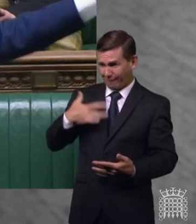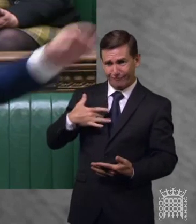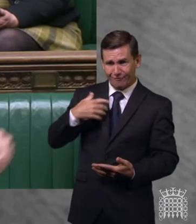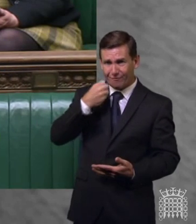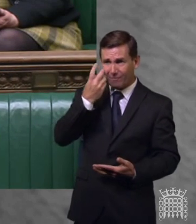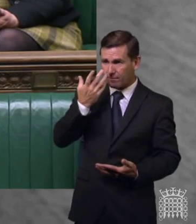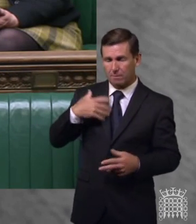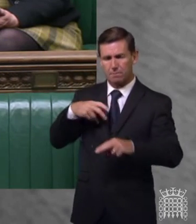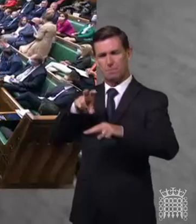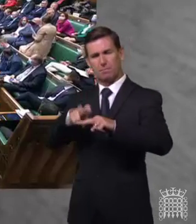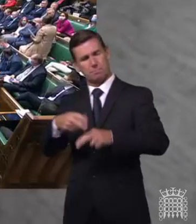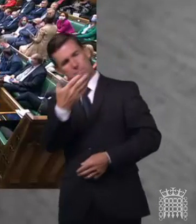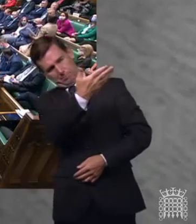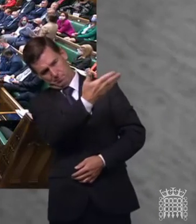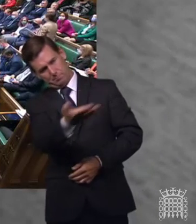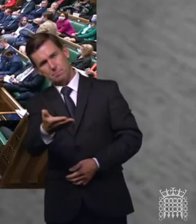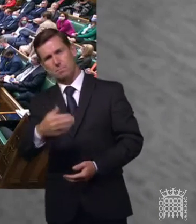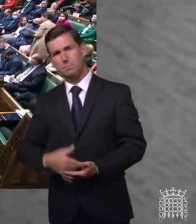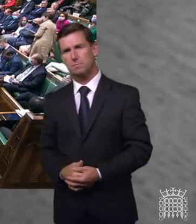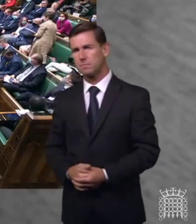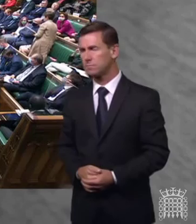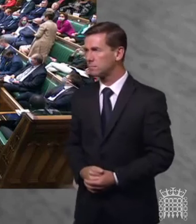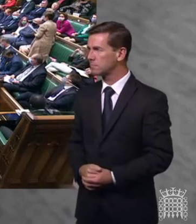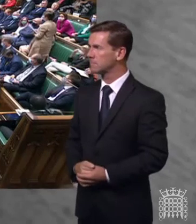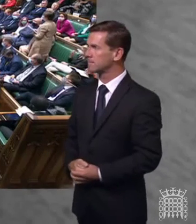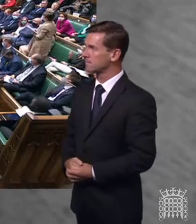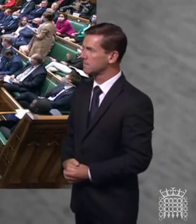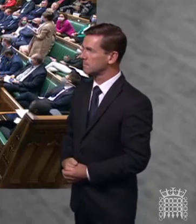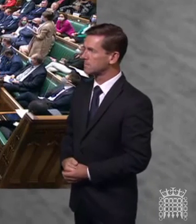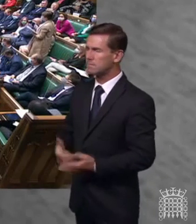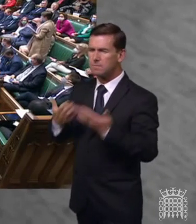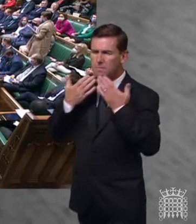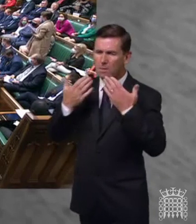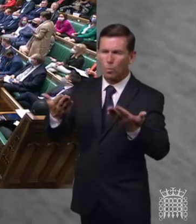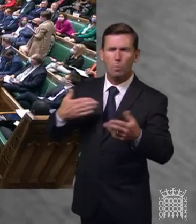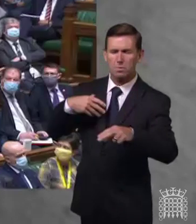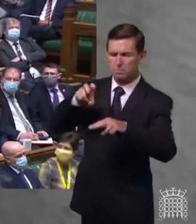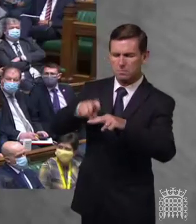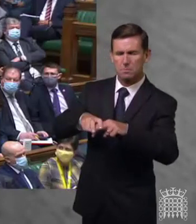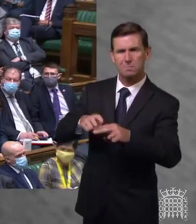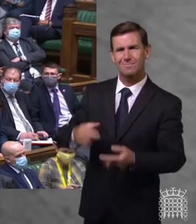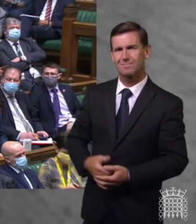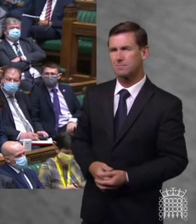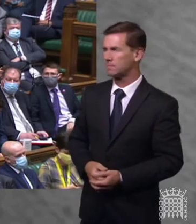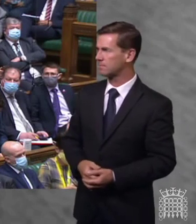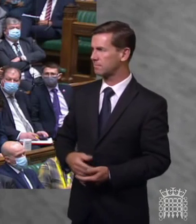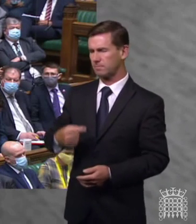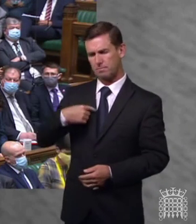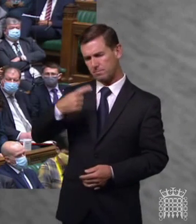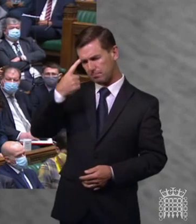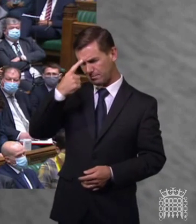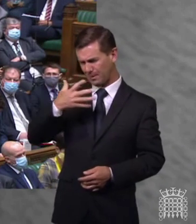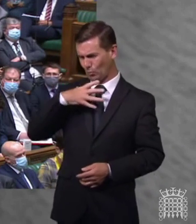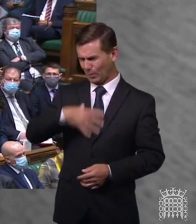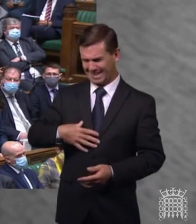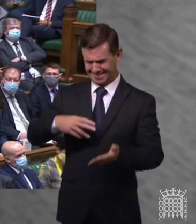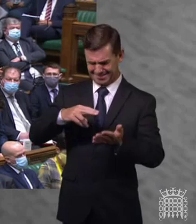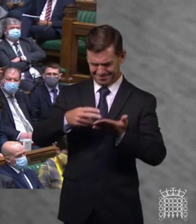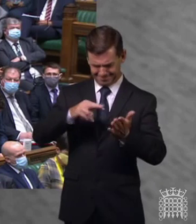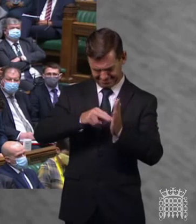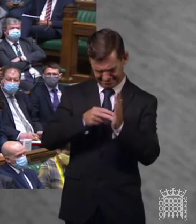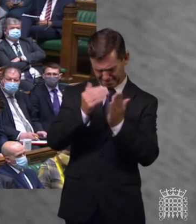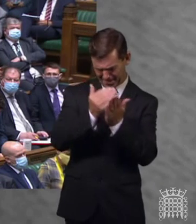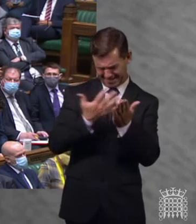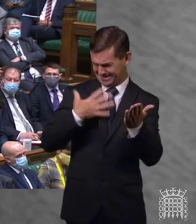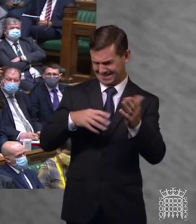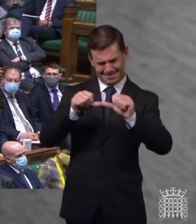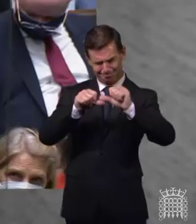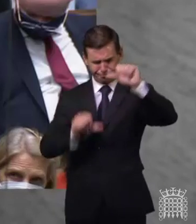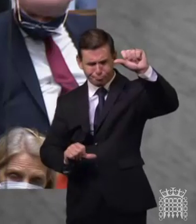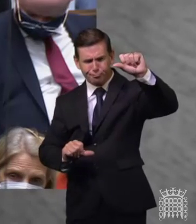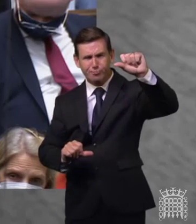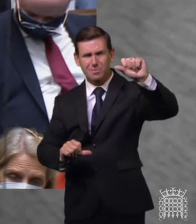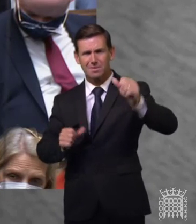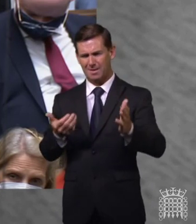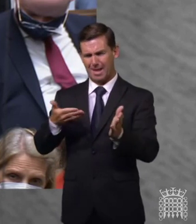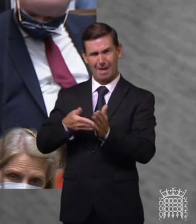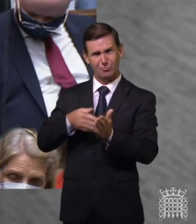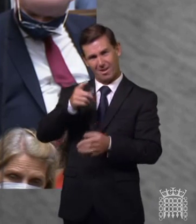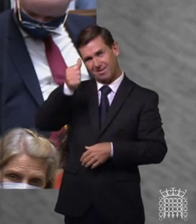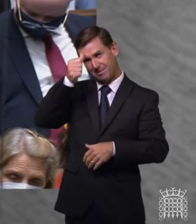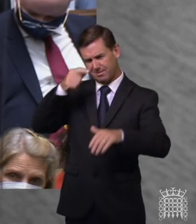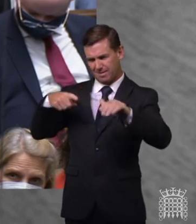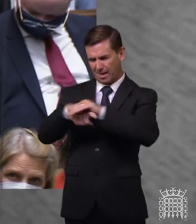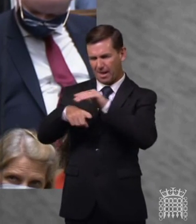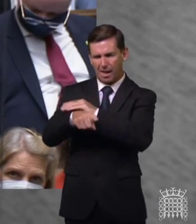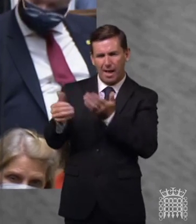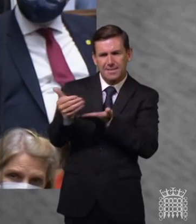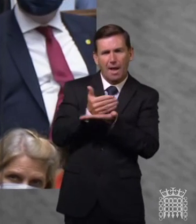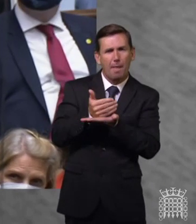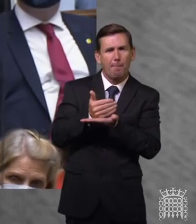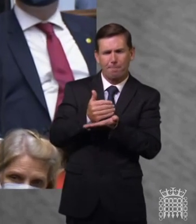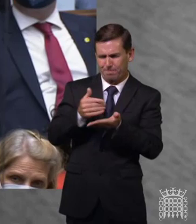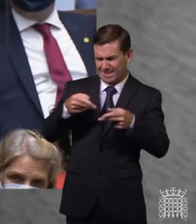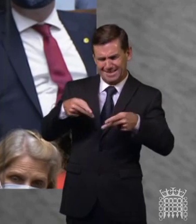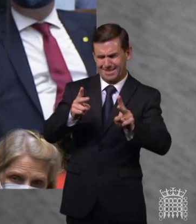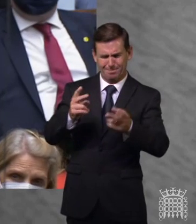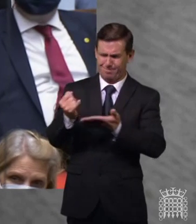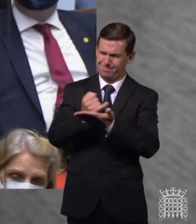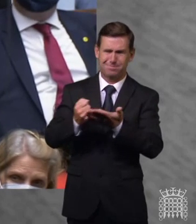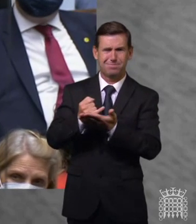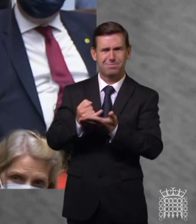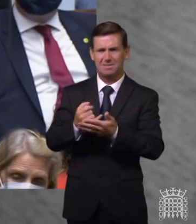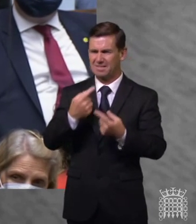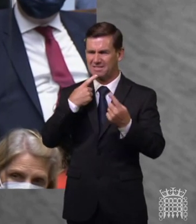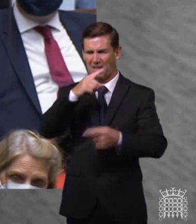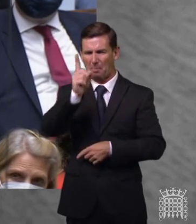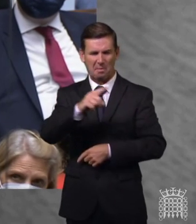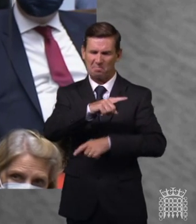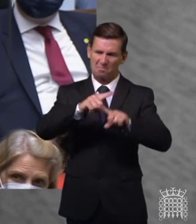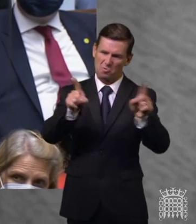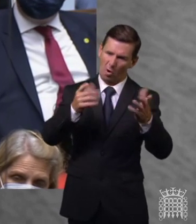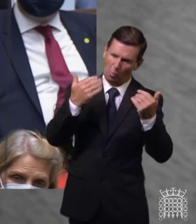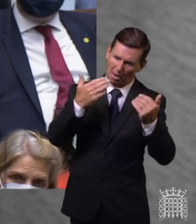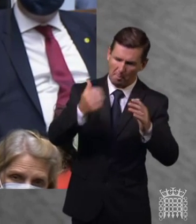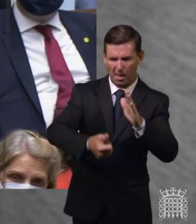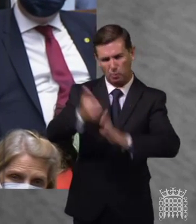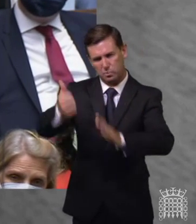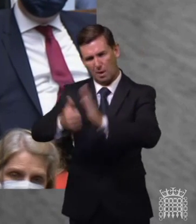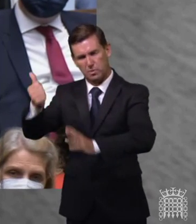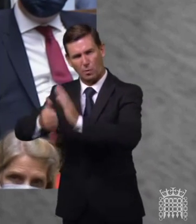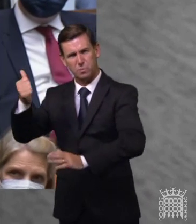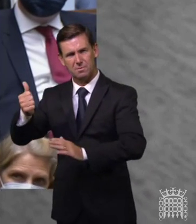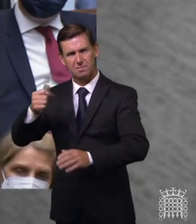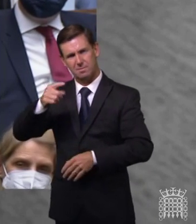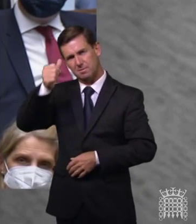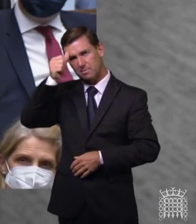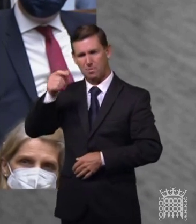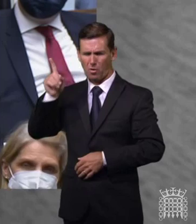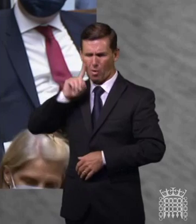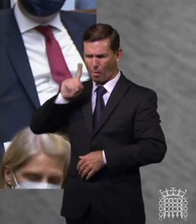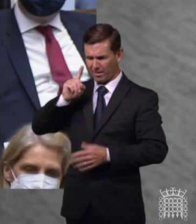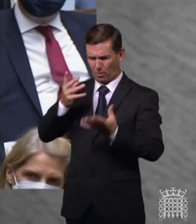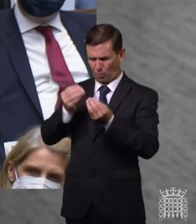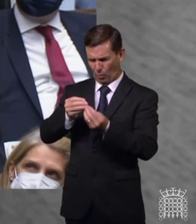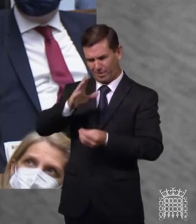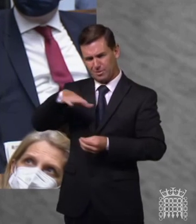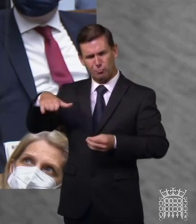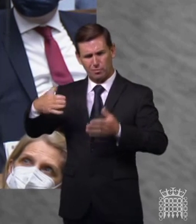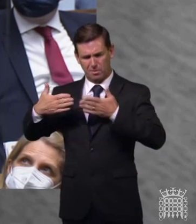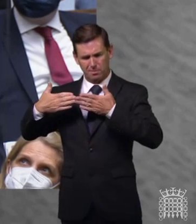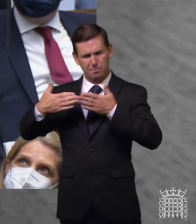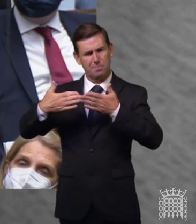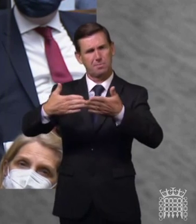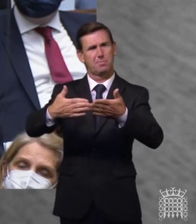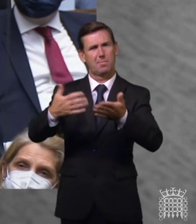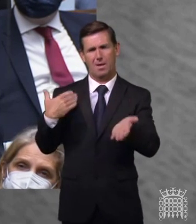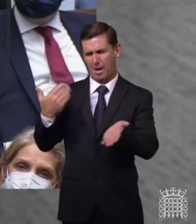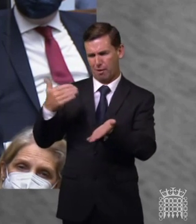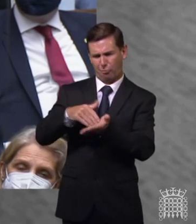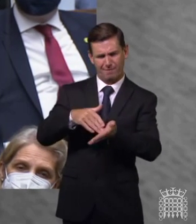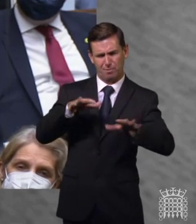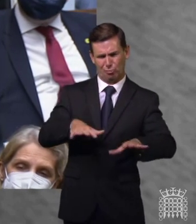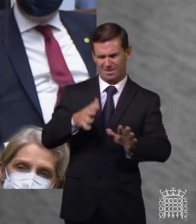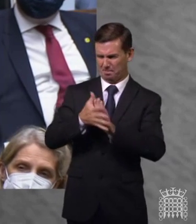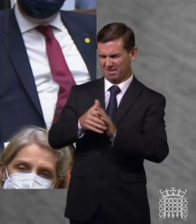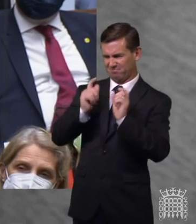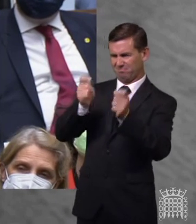Does the right honourable and learned Gentleman agree that as well as marking the need for a much bolder and more ambitious resettlement programme, this disaster must mark a turning point for our failed asylum system, in particular by getting rid of the so-called hostile environment and the Nationality and Borders Bill, under which a women fleeing the Taliban with her children on a boat across the channel would be criminalised?